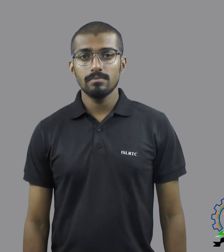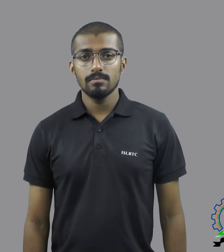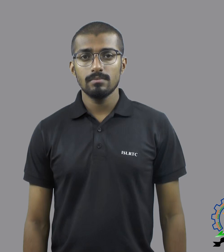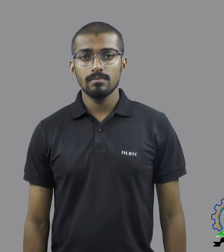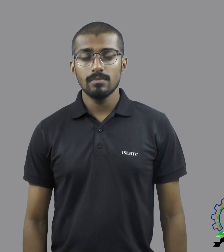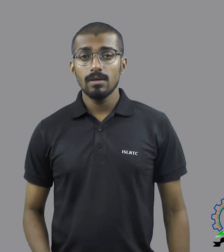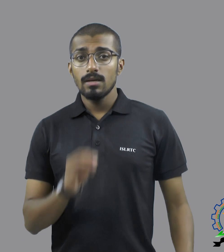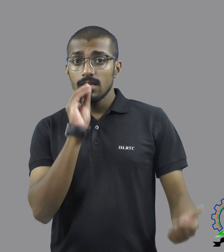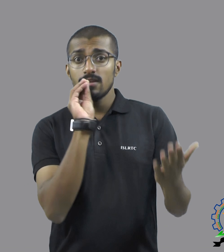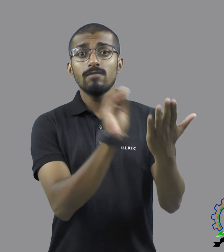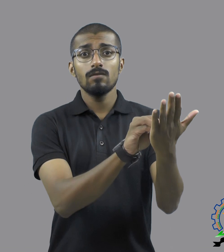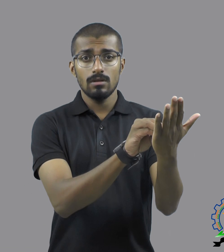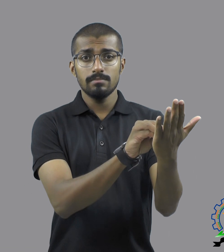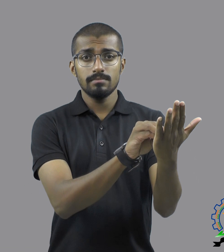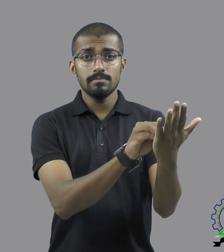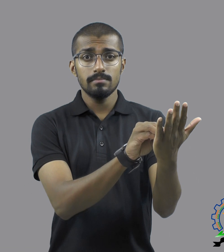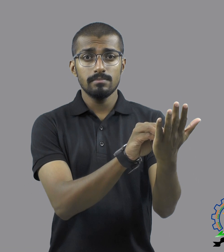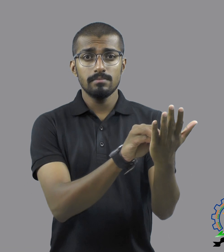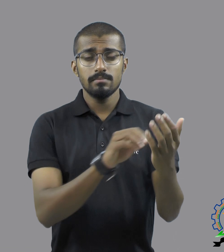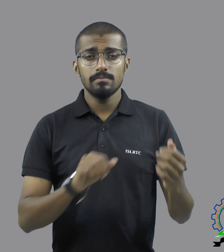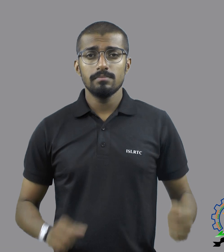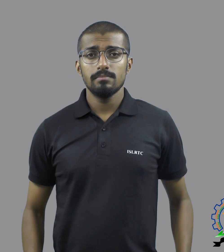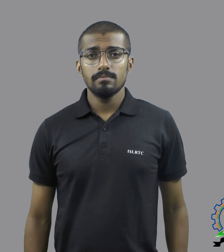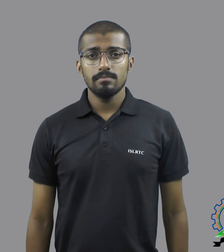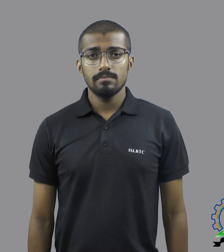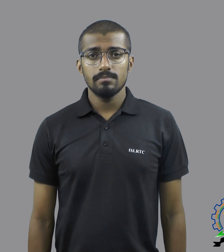Inform Apprise Notify